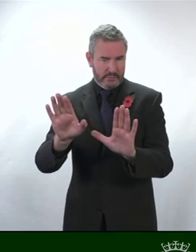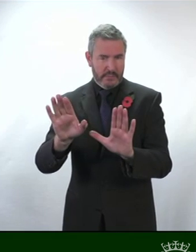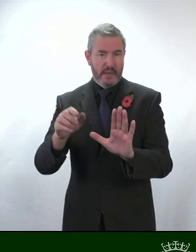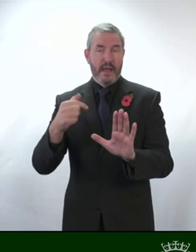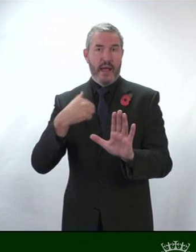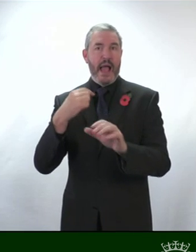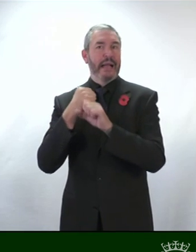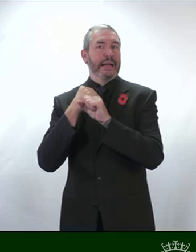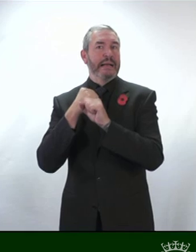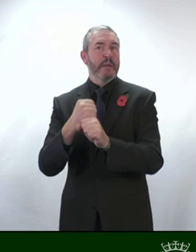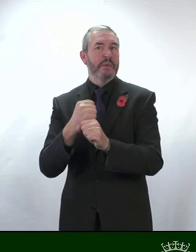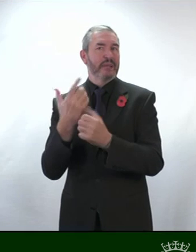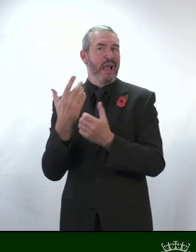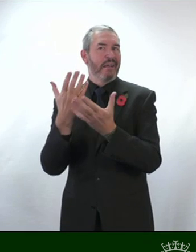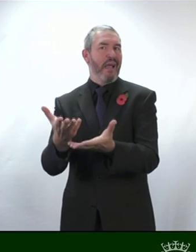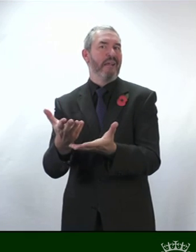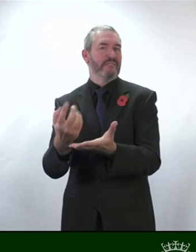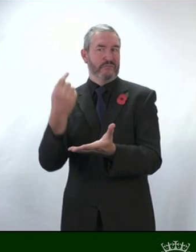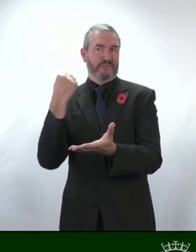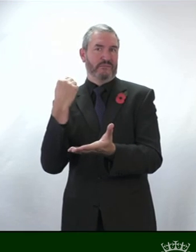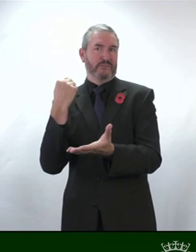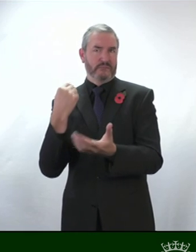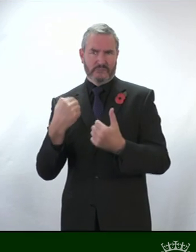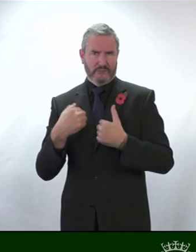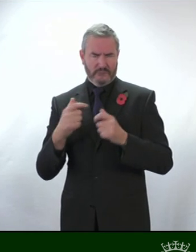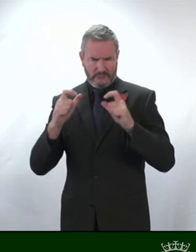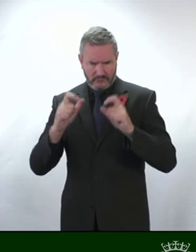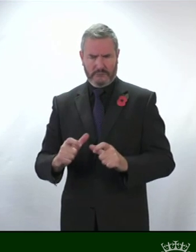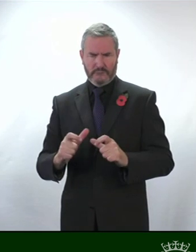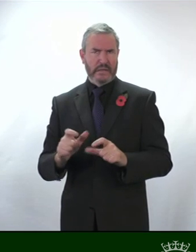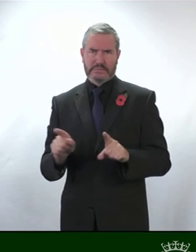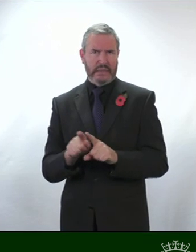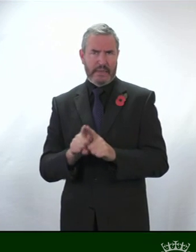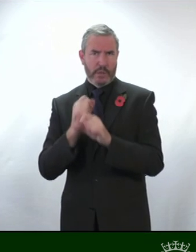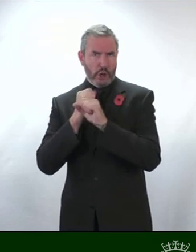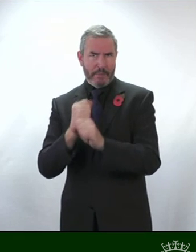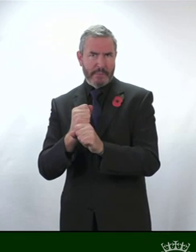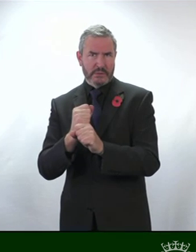I gave a commitment then, and I in no way budge from that.